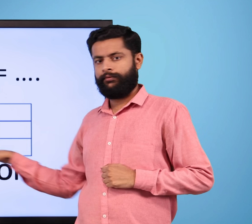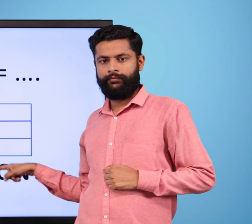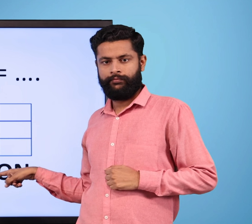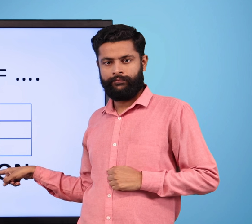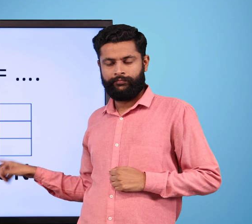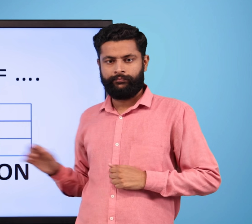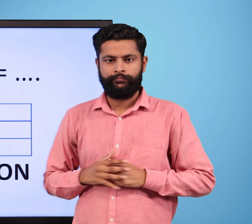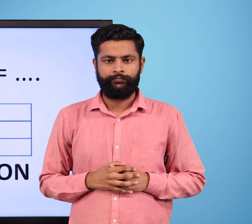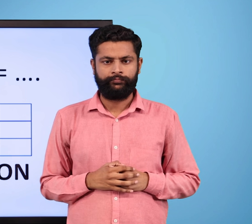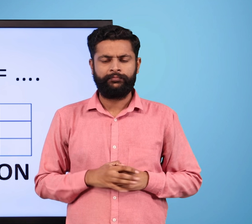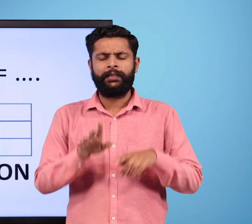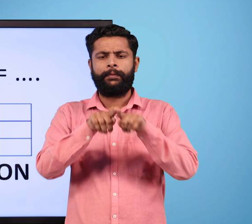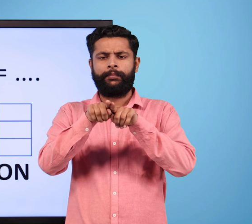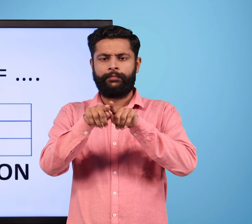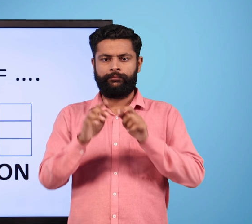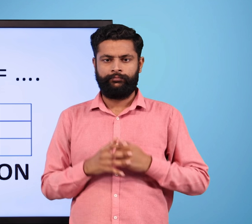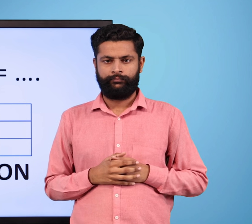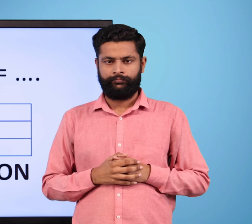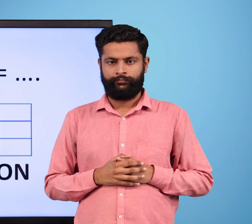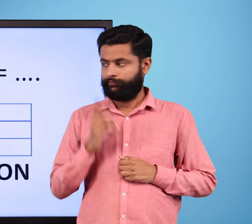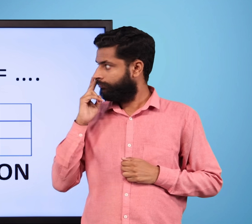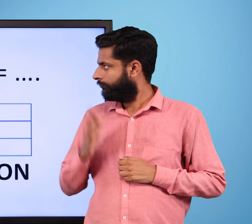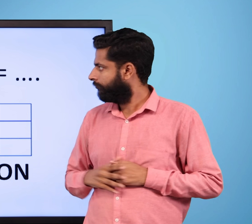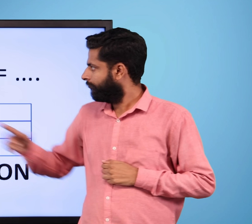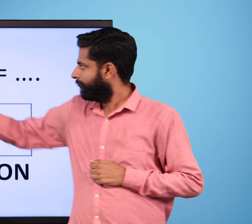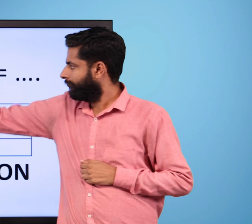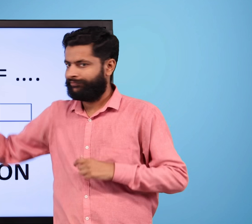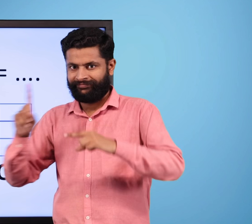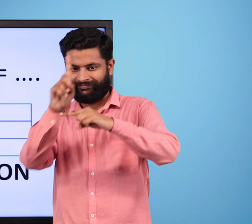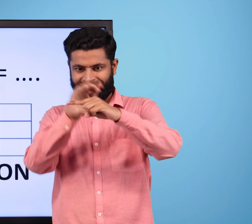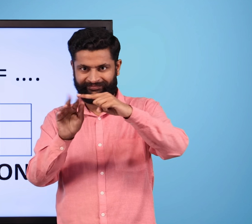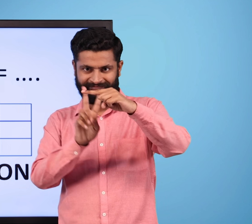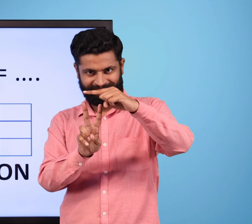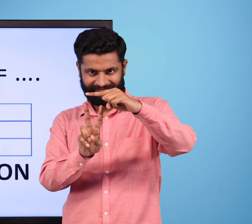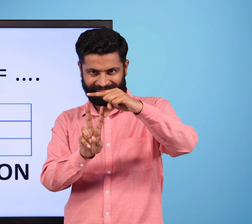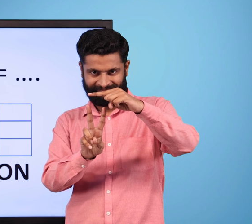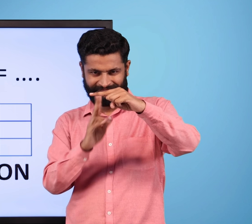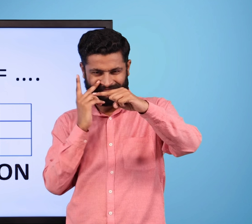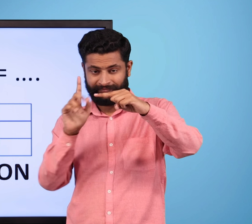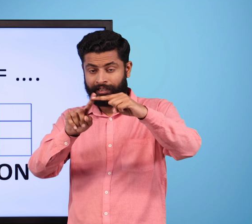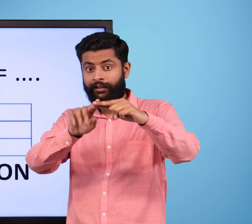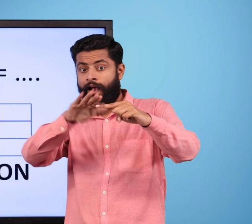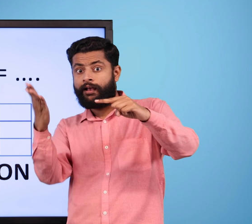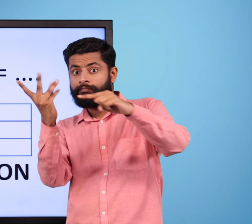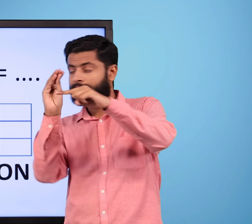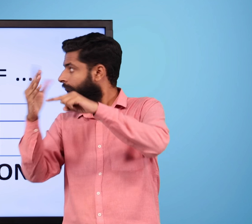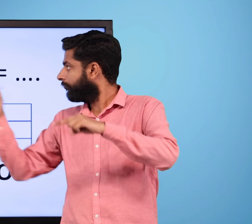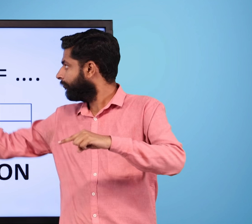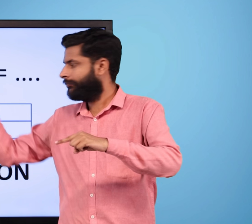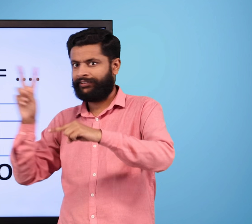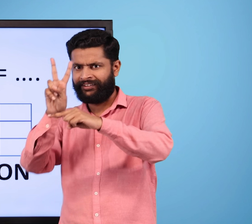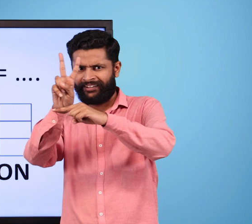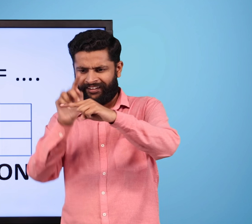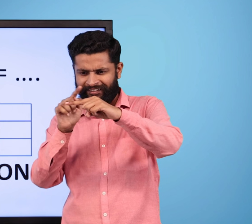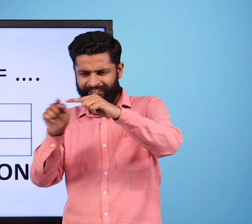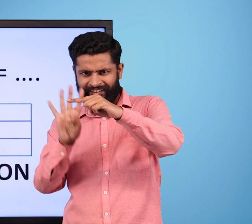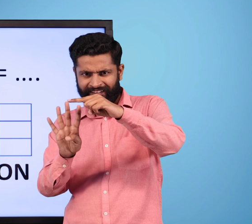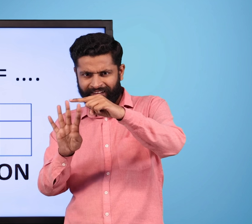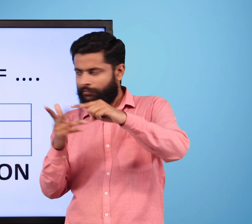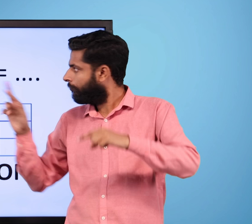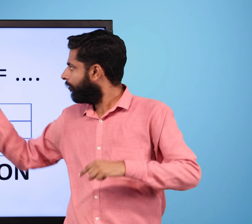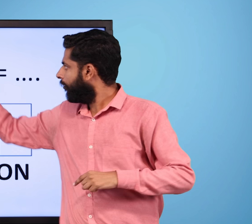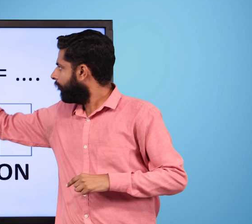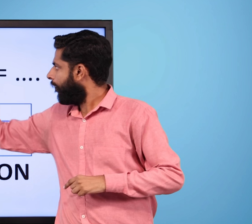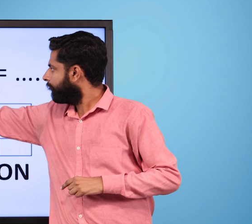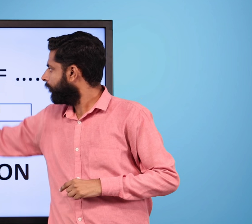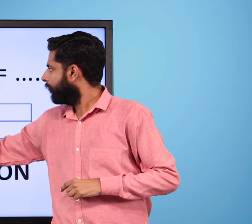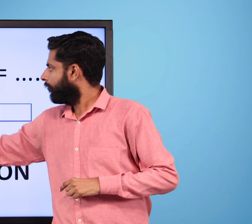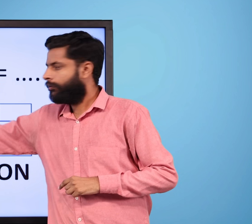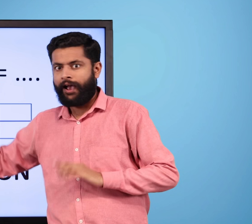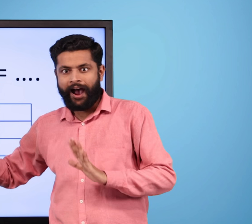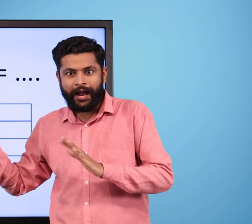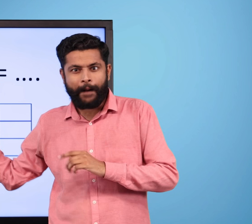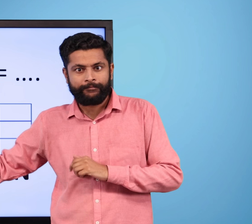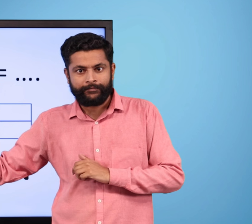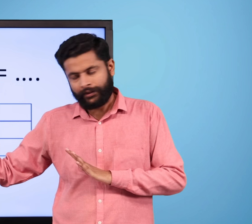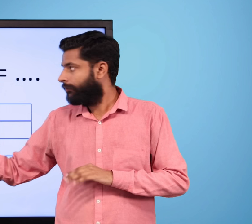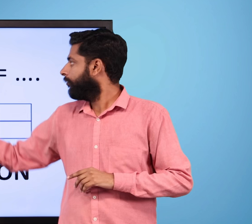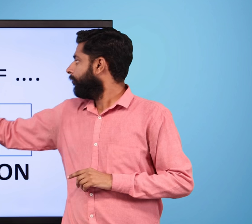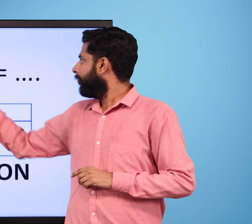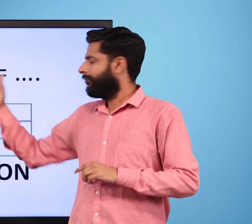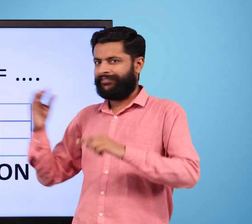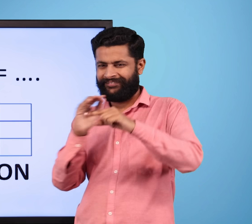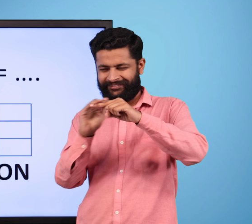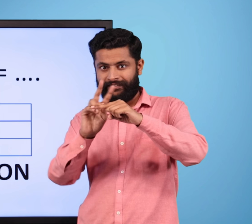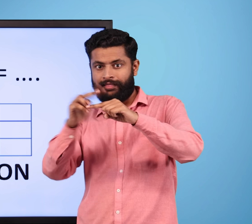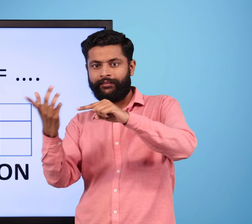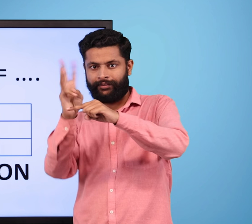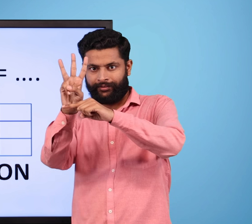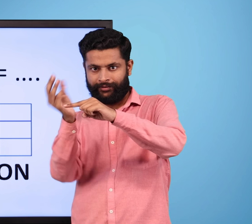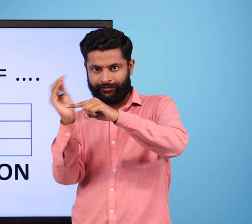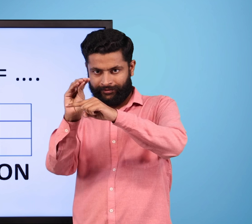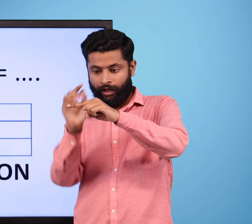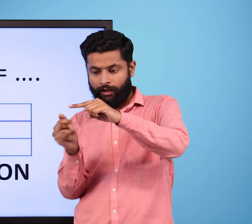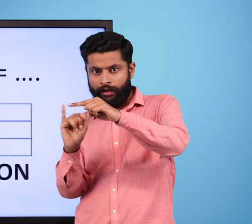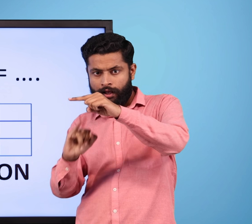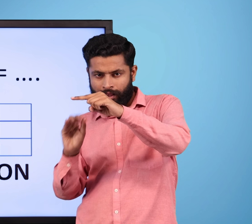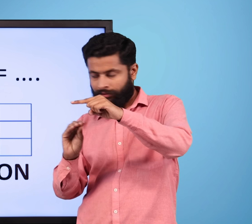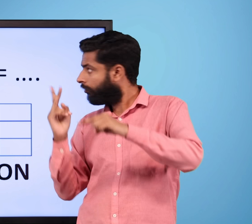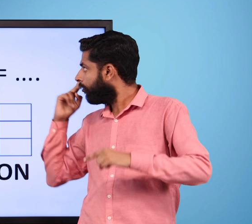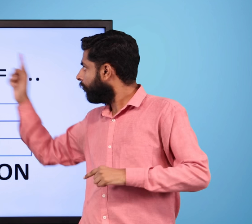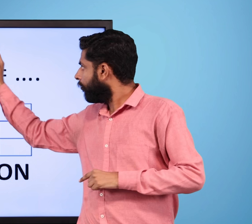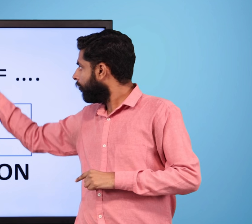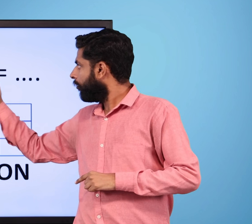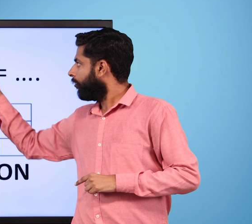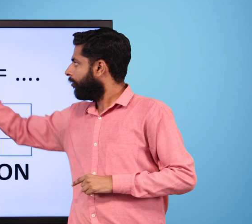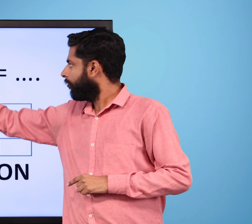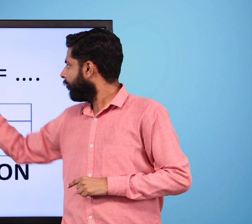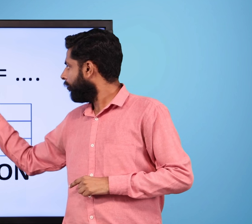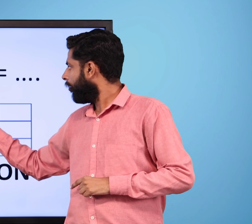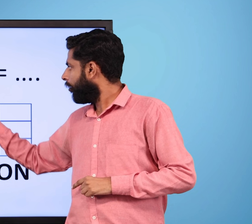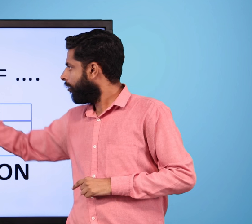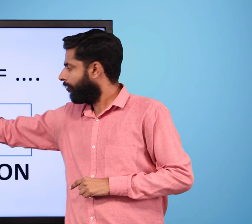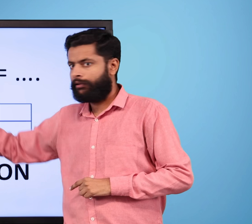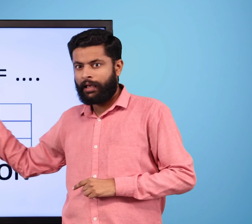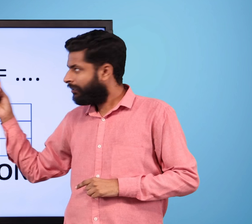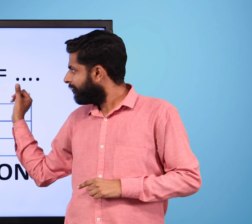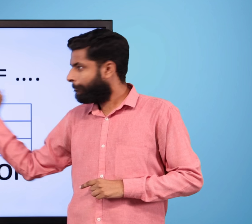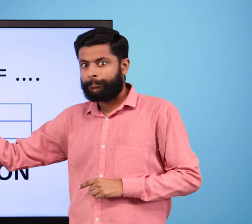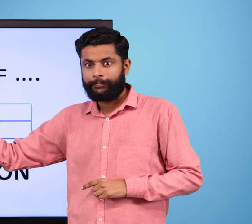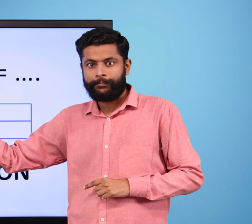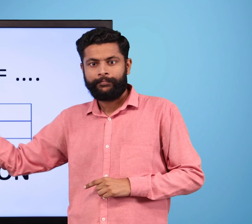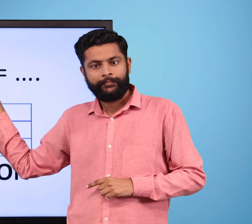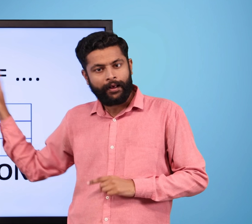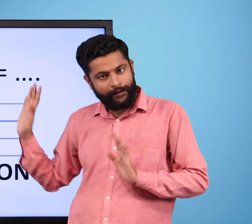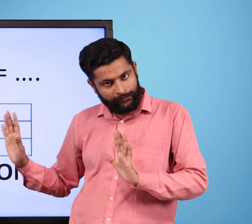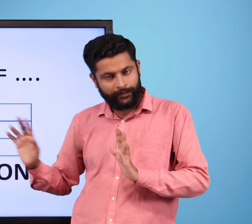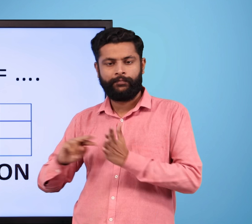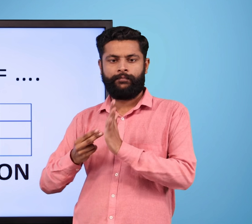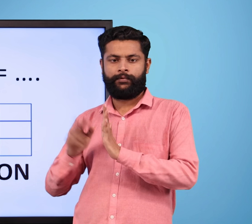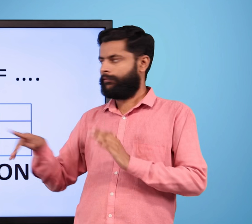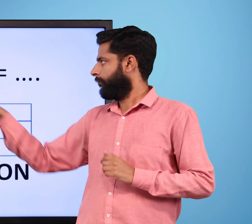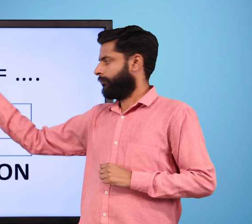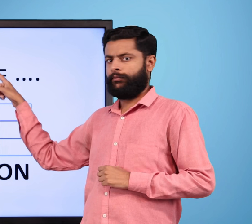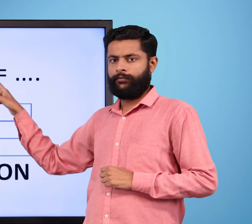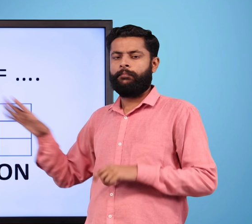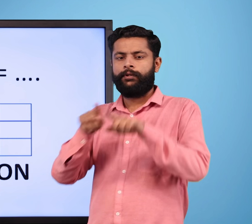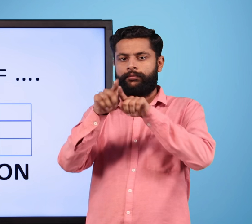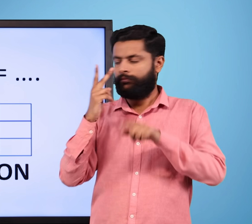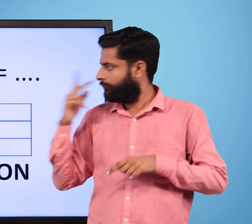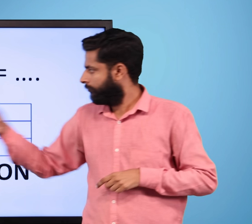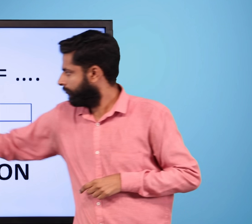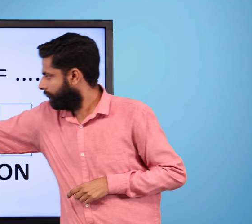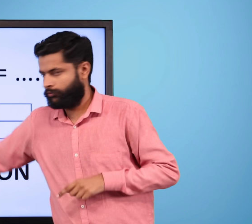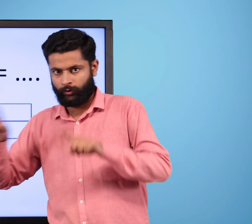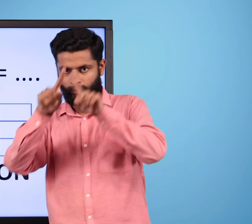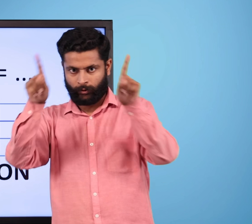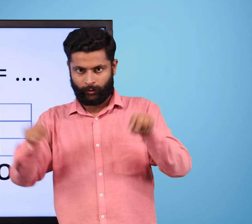For example, the equivalent fractions of ½ are 2/4, 3/6, etc. If you look at them in a diagram,